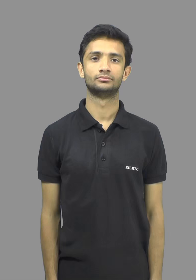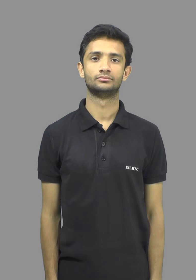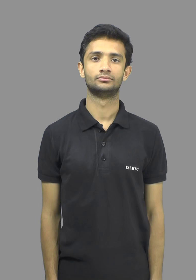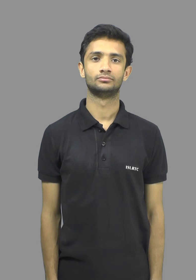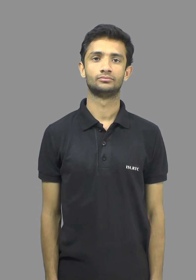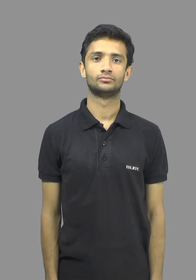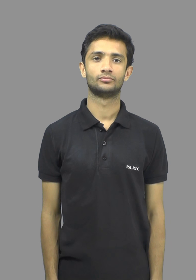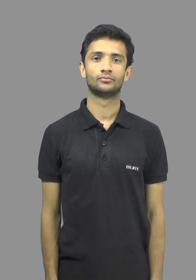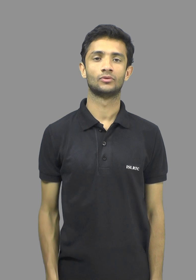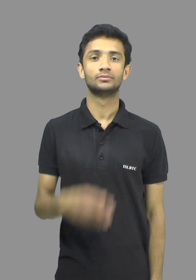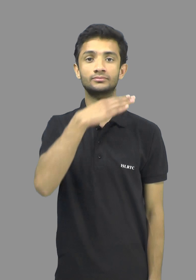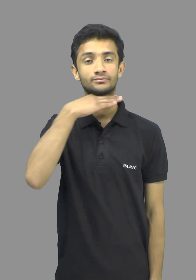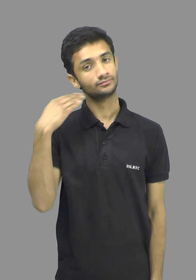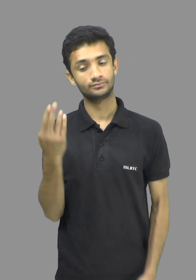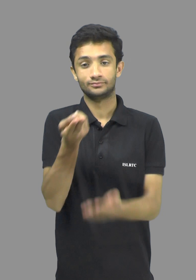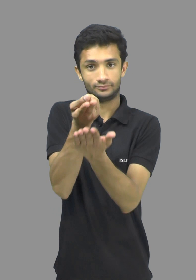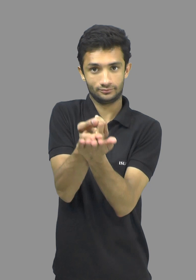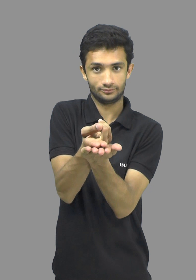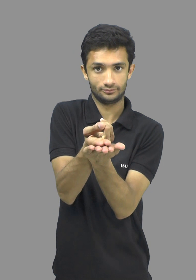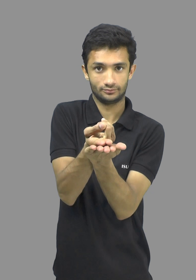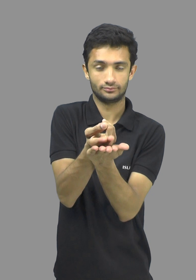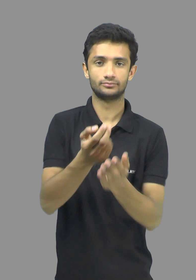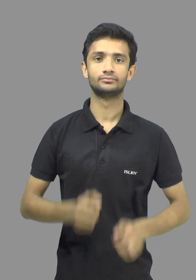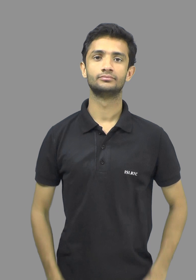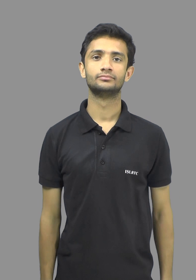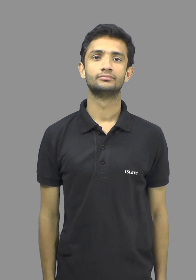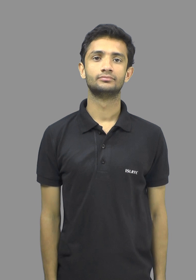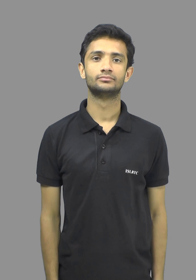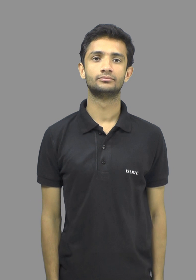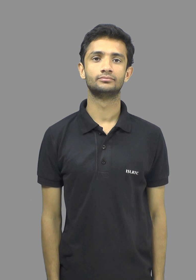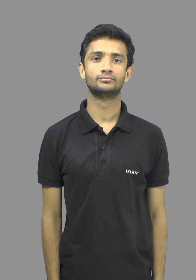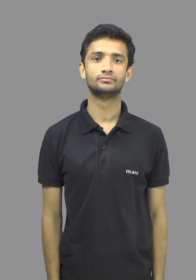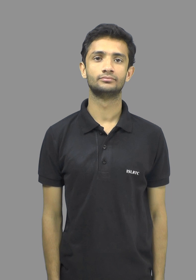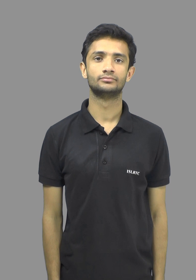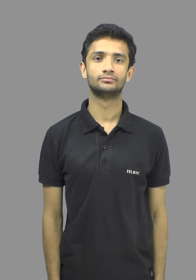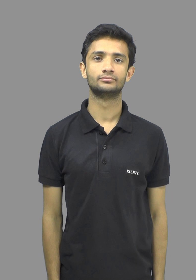Corpse